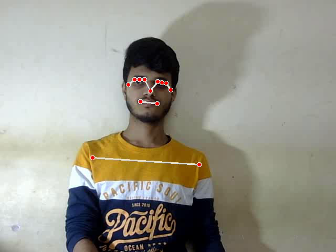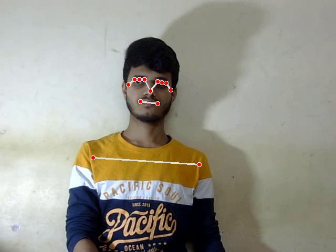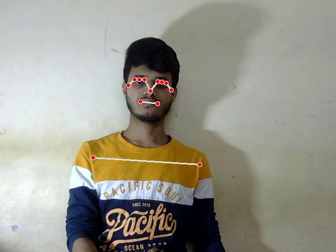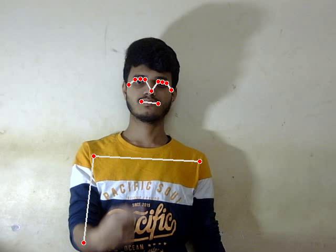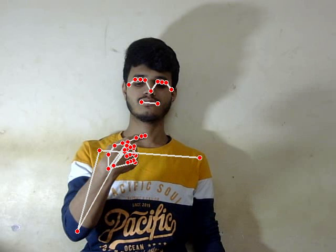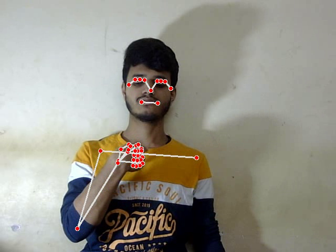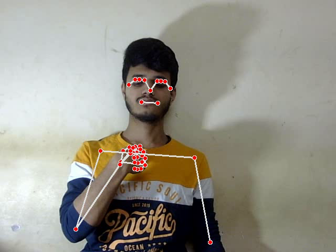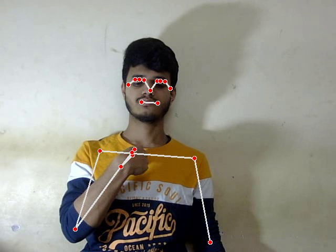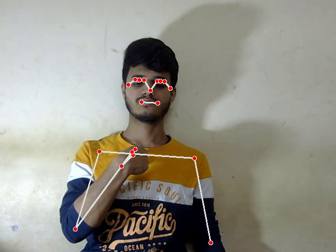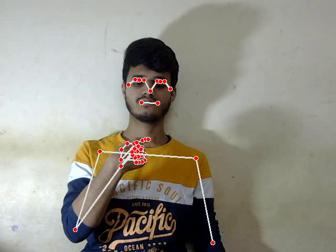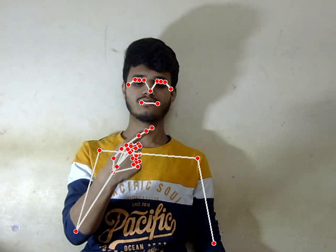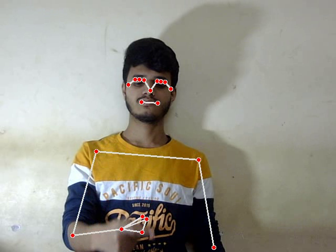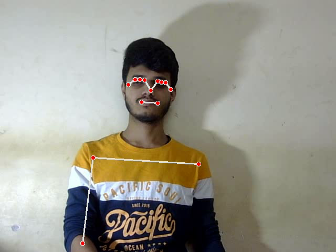I